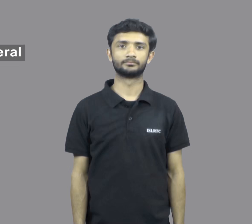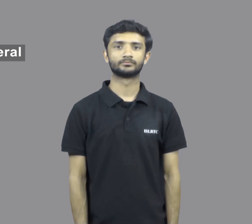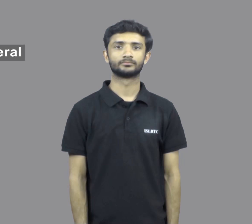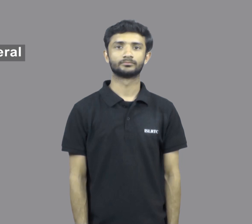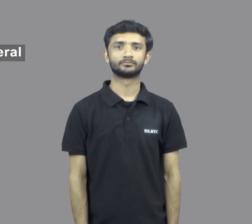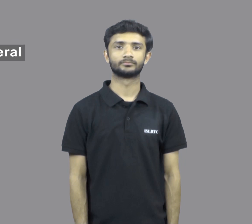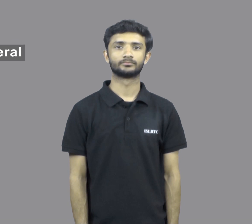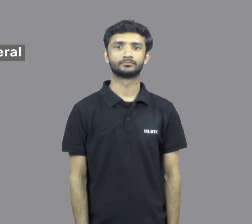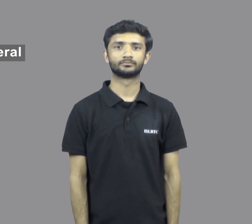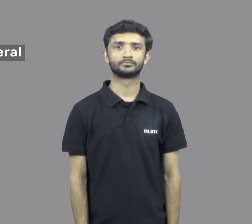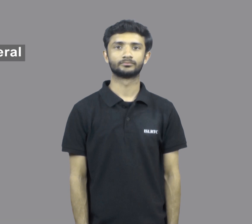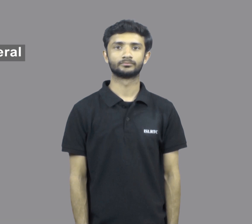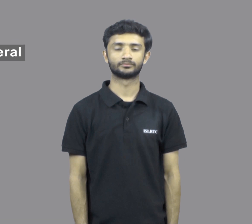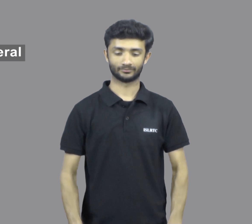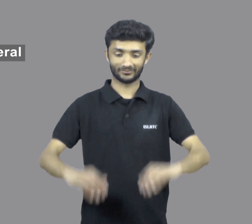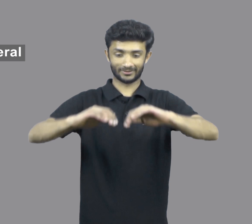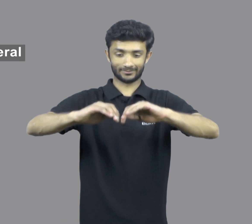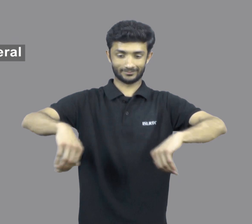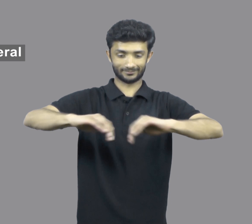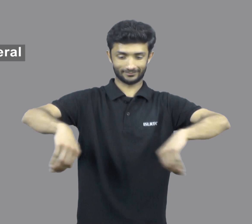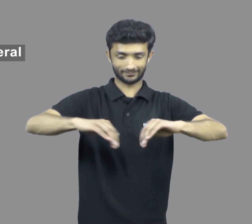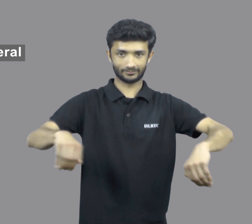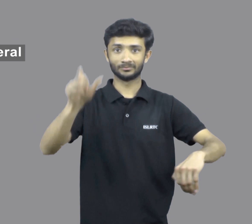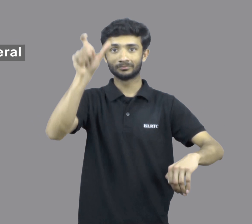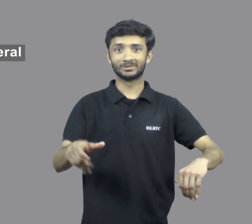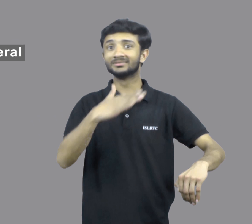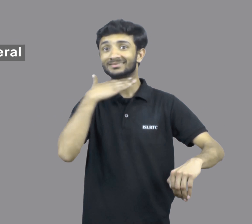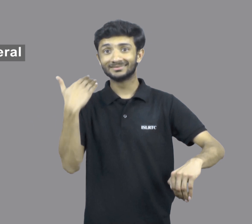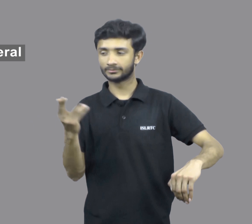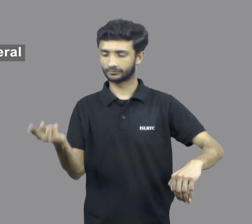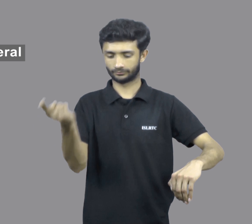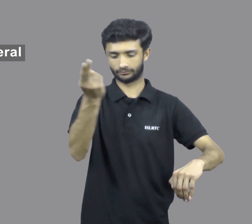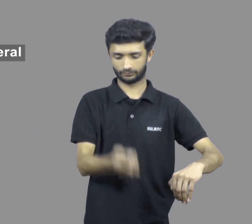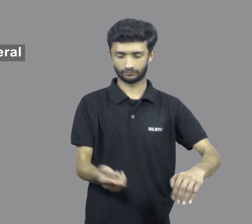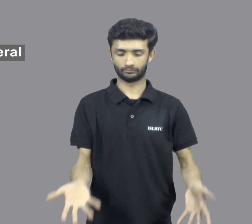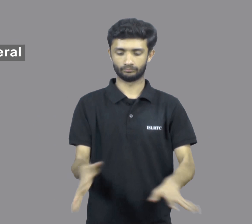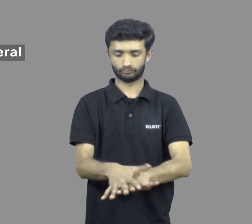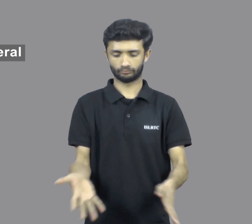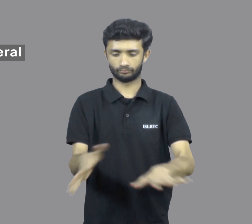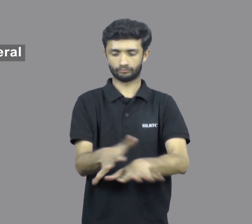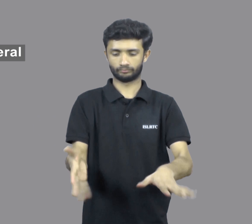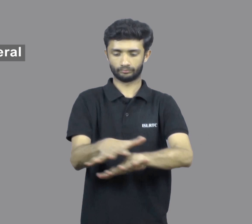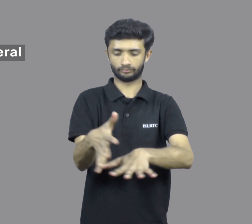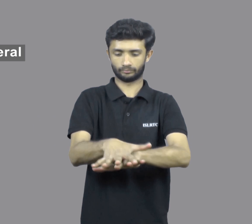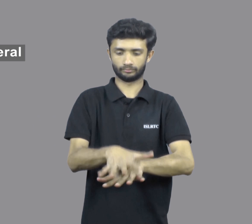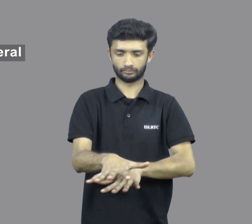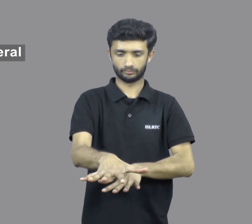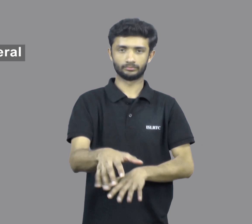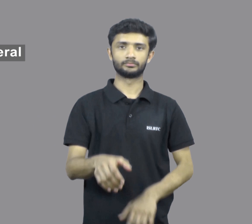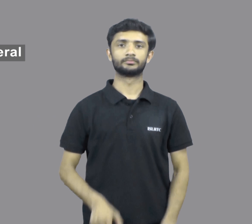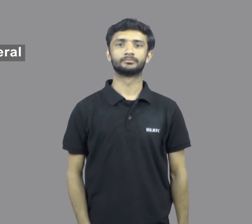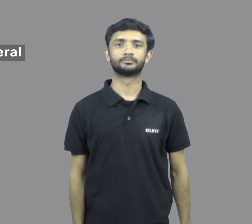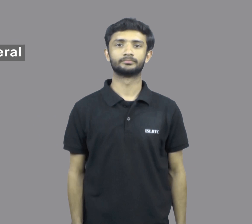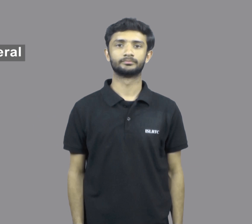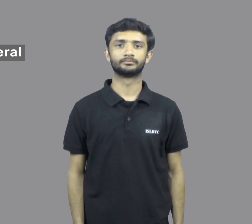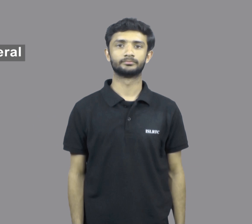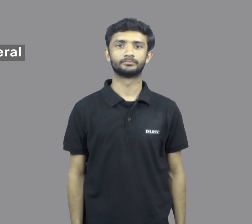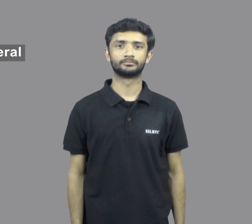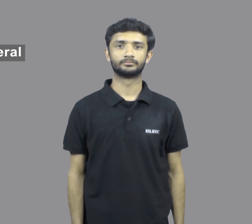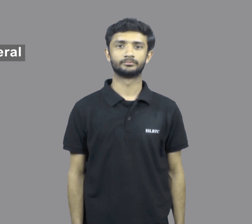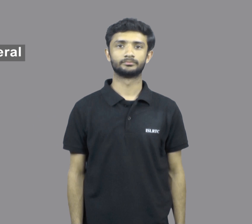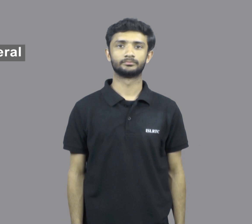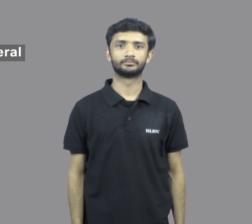Funeral (Cremation)